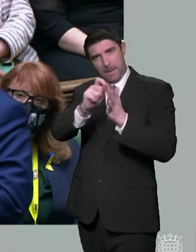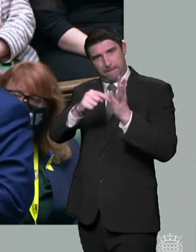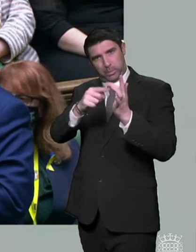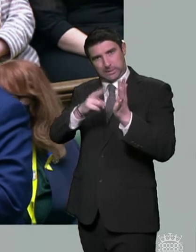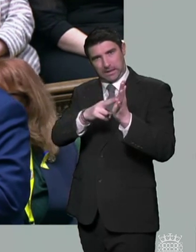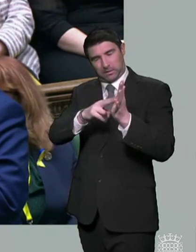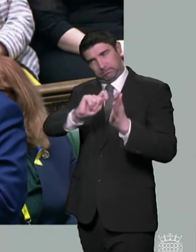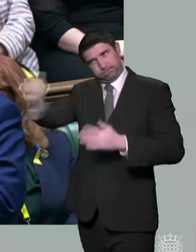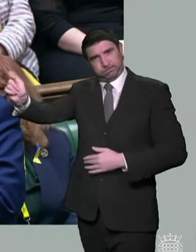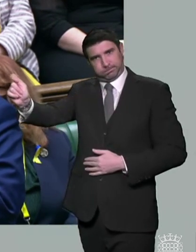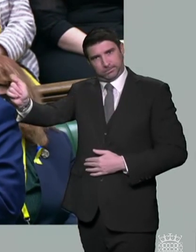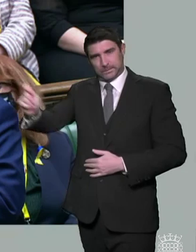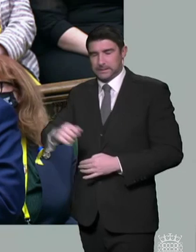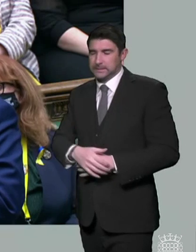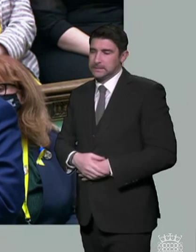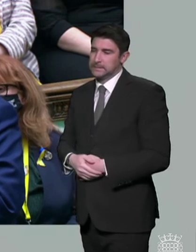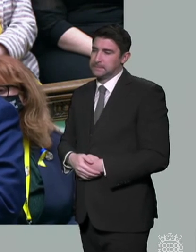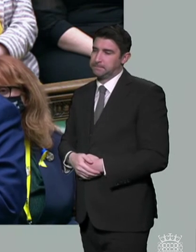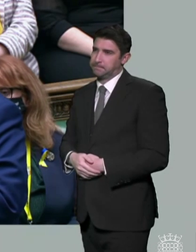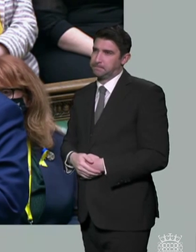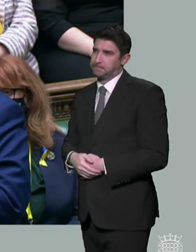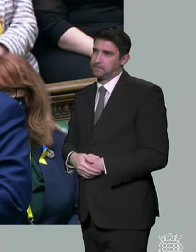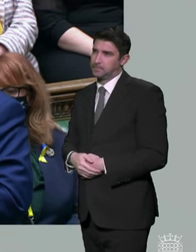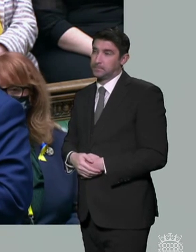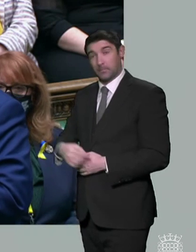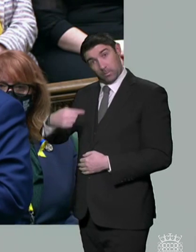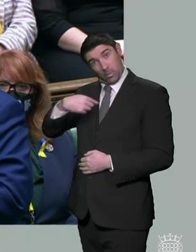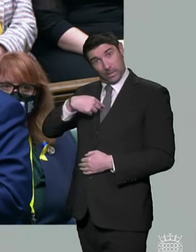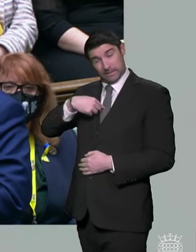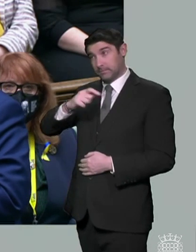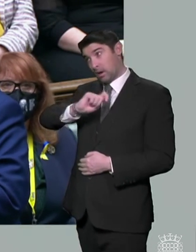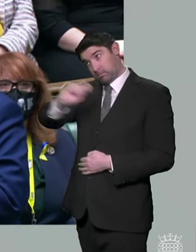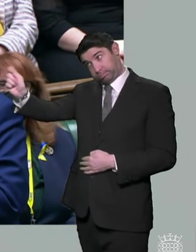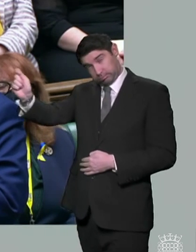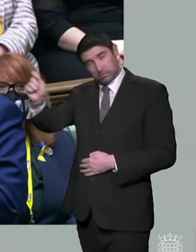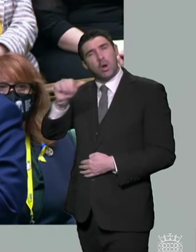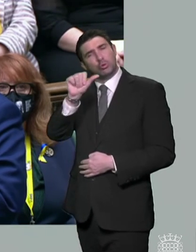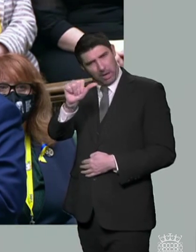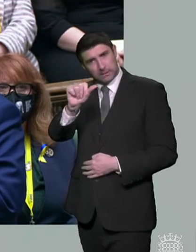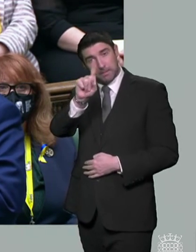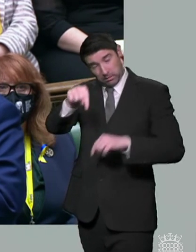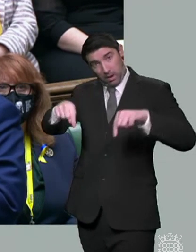Just as we seek to punish and prosecute Putin for his crimes, we need to help the Ukrainian people right now.